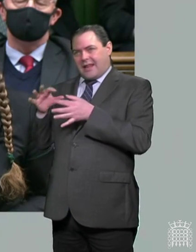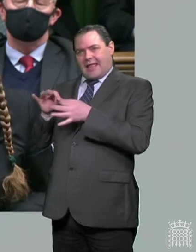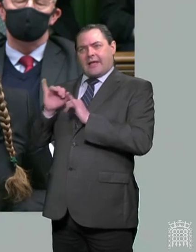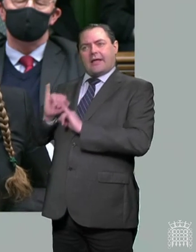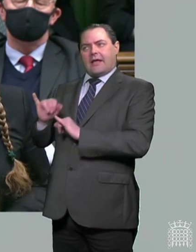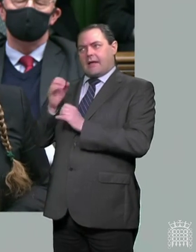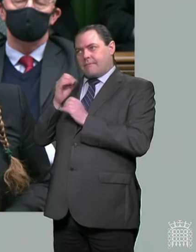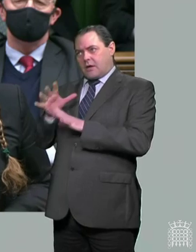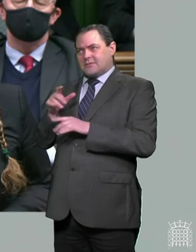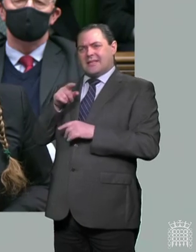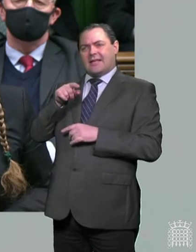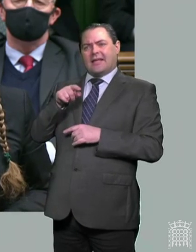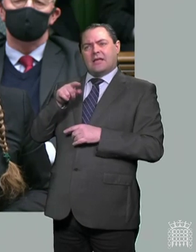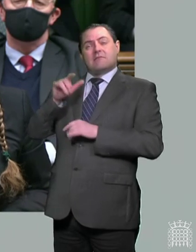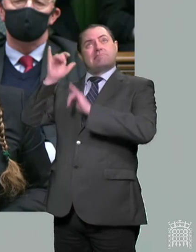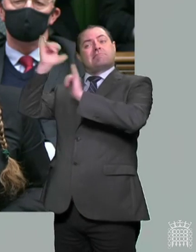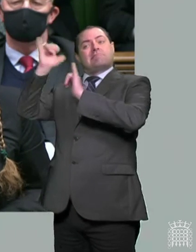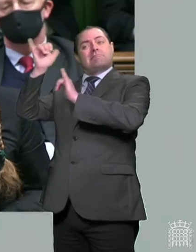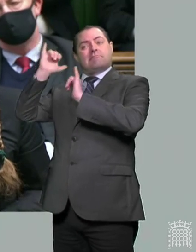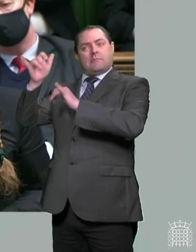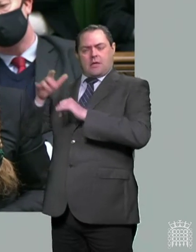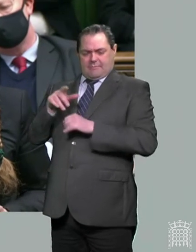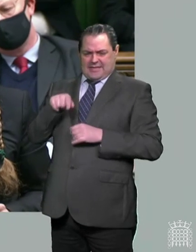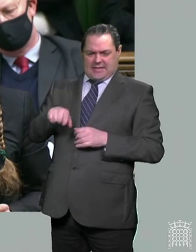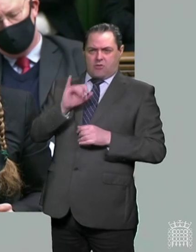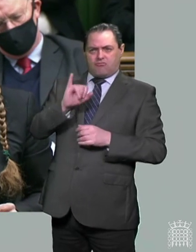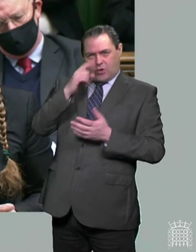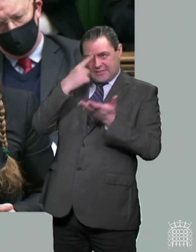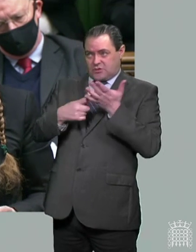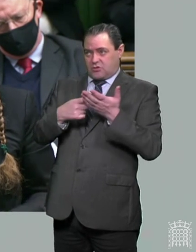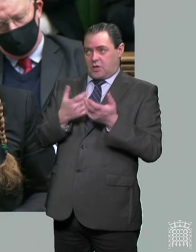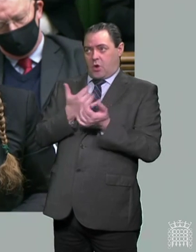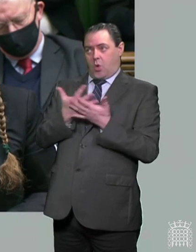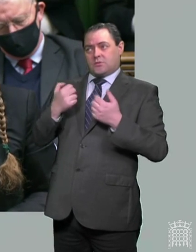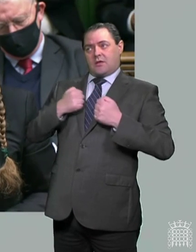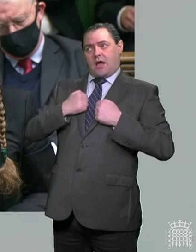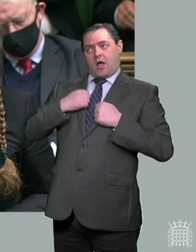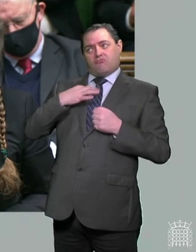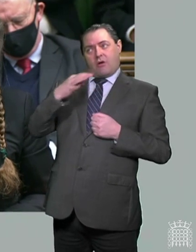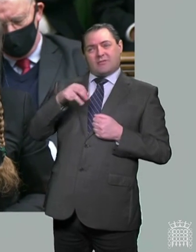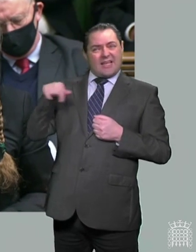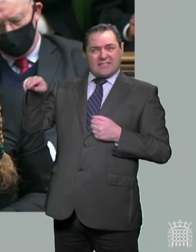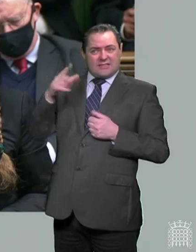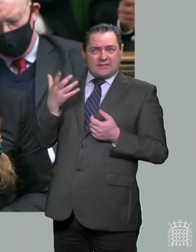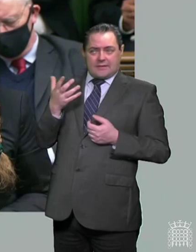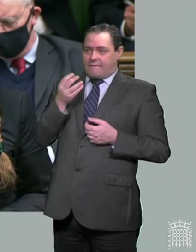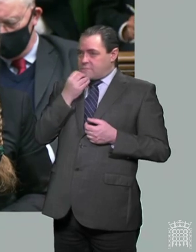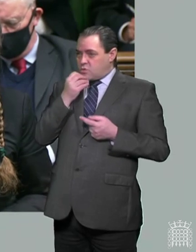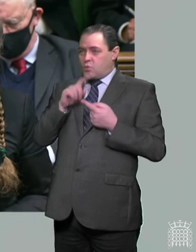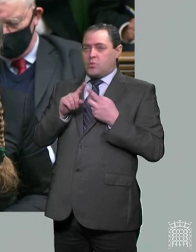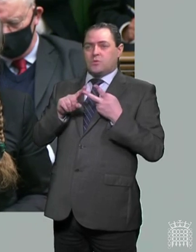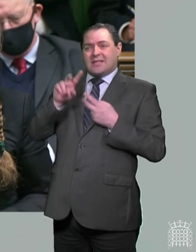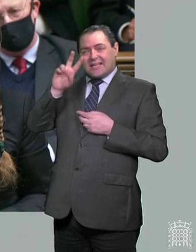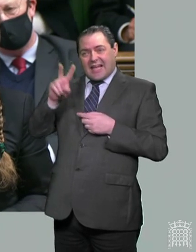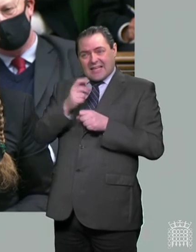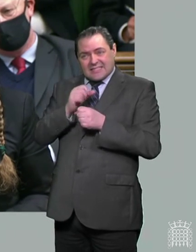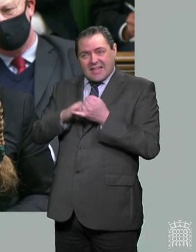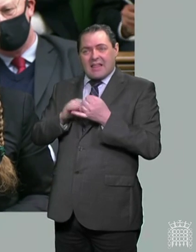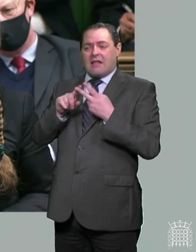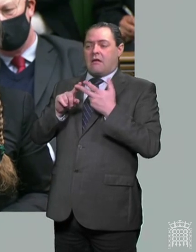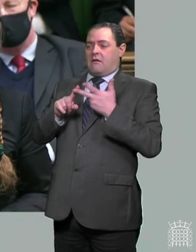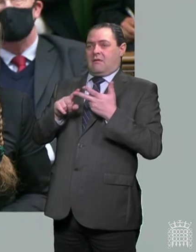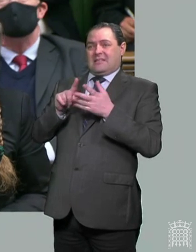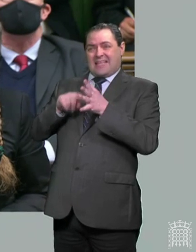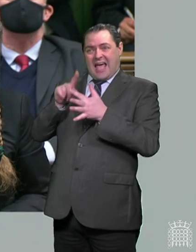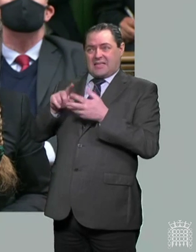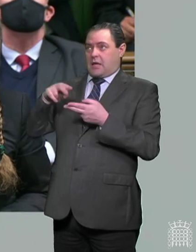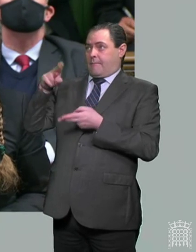While he has been living it up, many of my constituents are living on the breadline as food, energy and taxes shoot up.